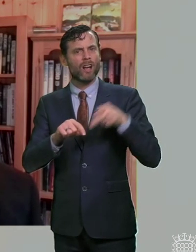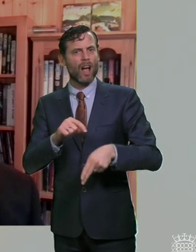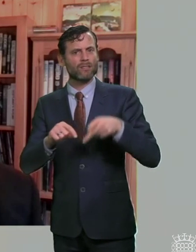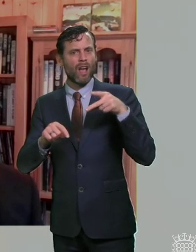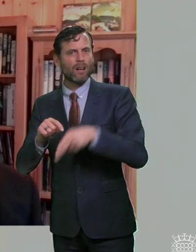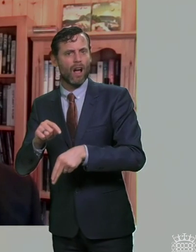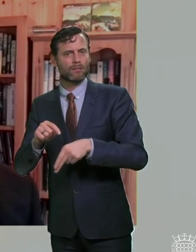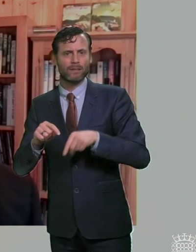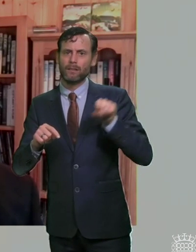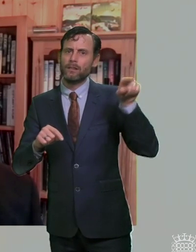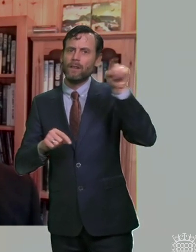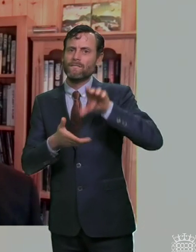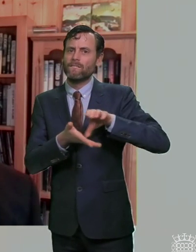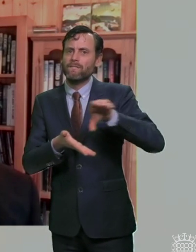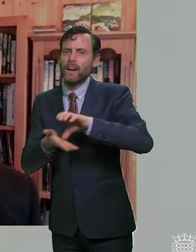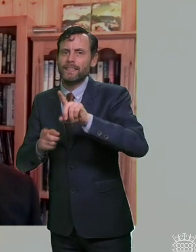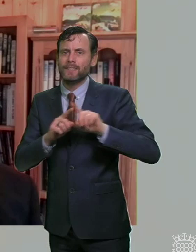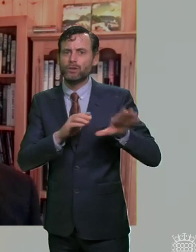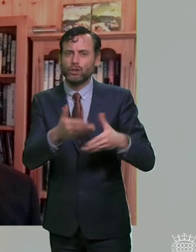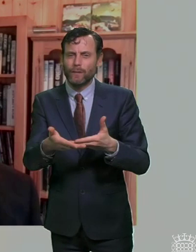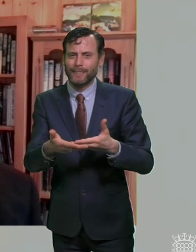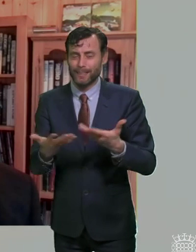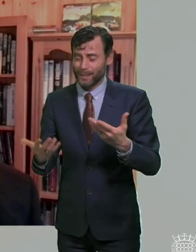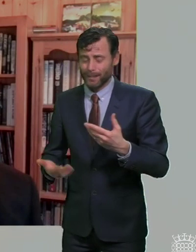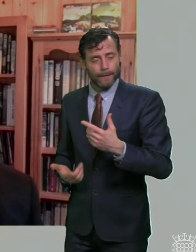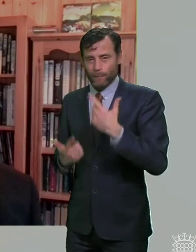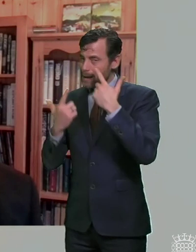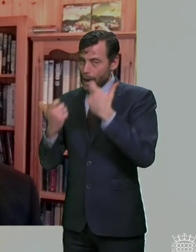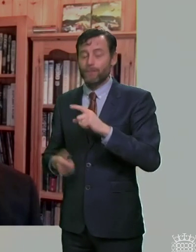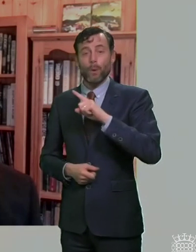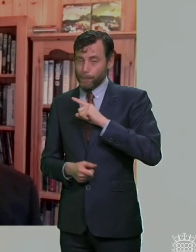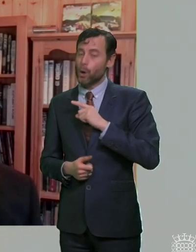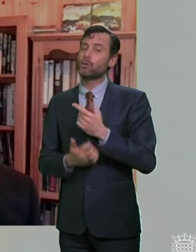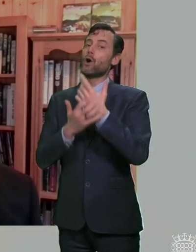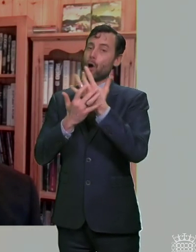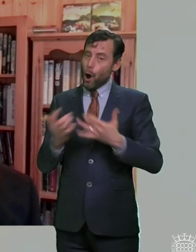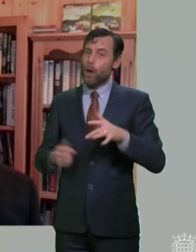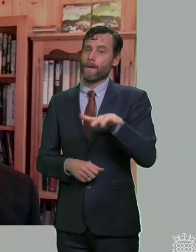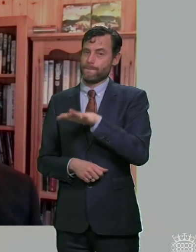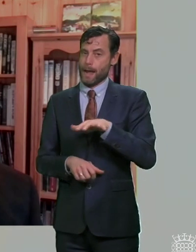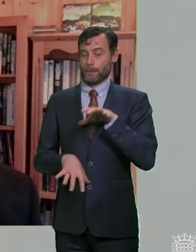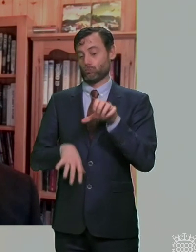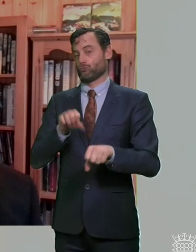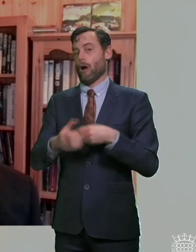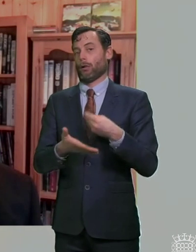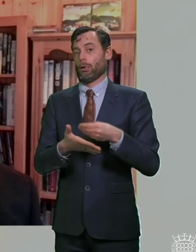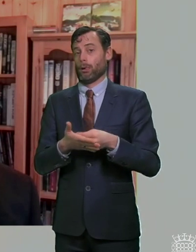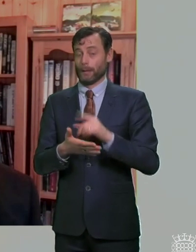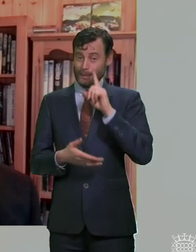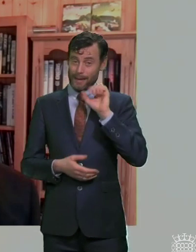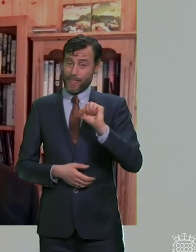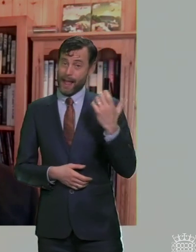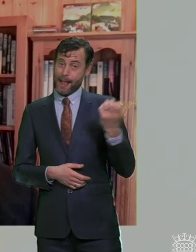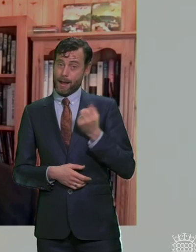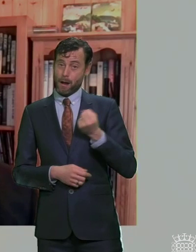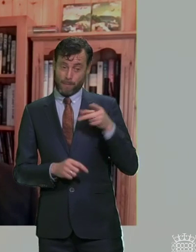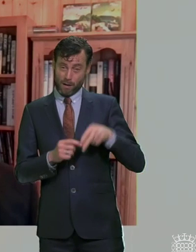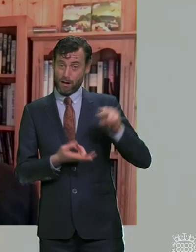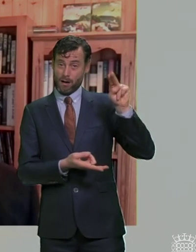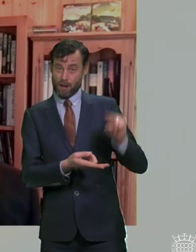Families have already seen their incomes slashed under this Government, and now the Tories want to impose a public sector pay freeze and cuts to universal credit.